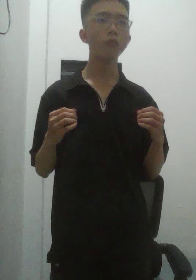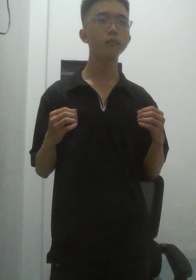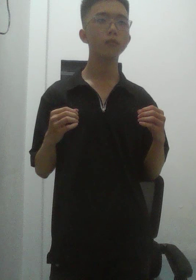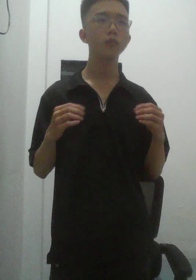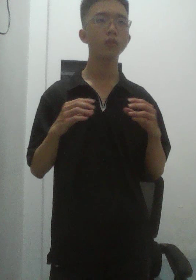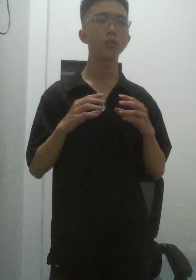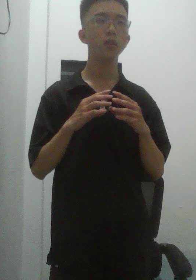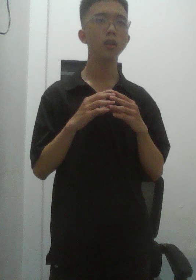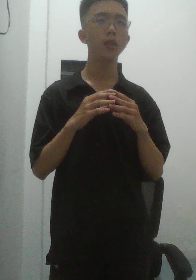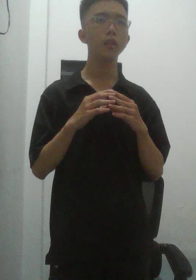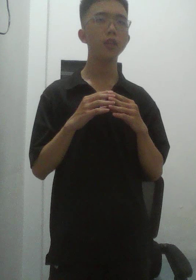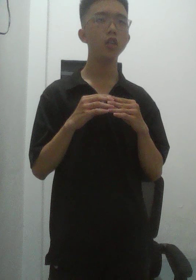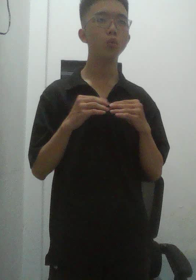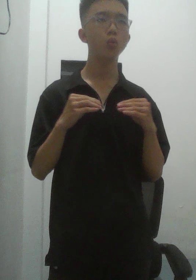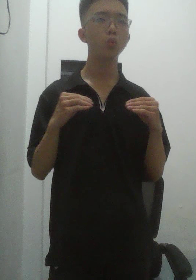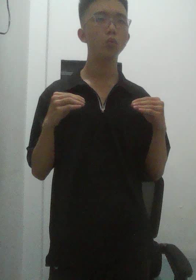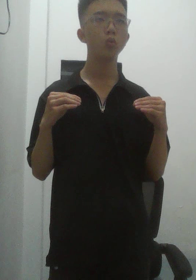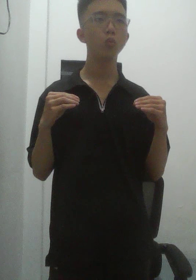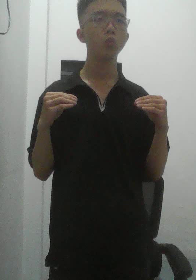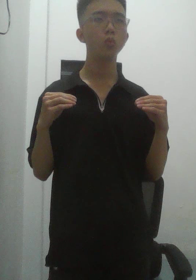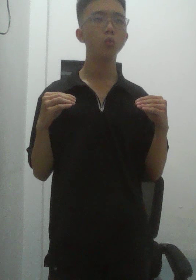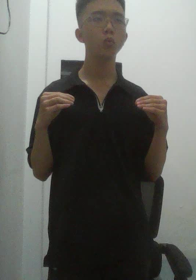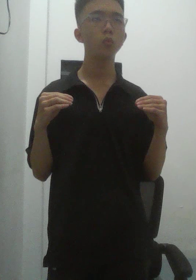nhieu